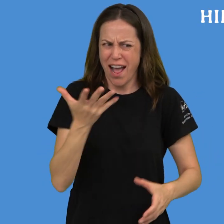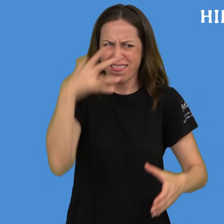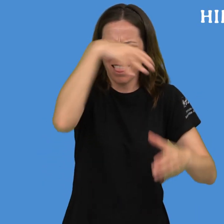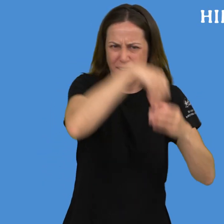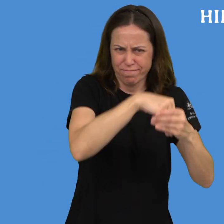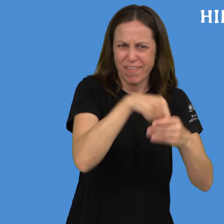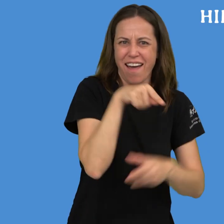dentro